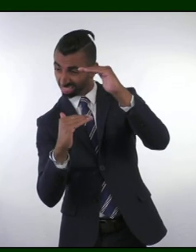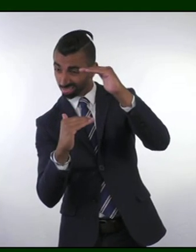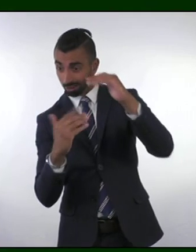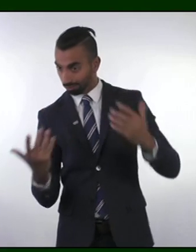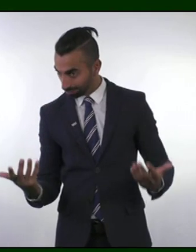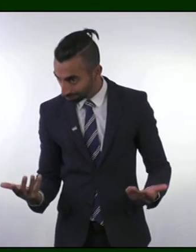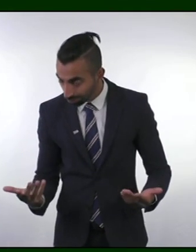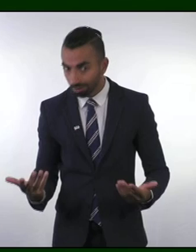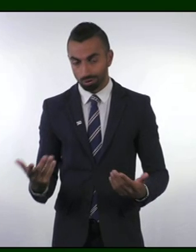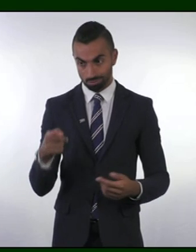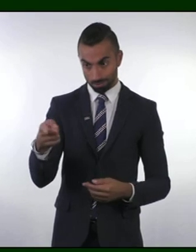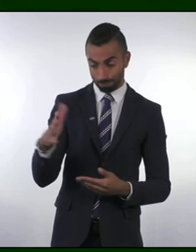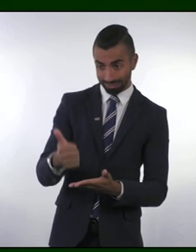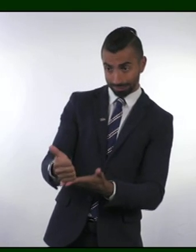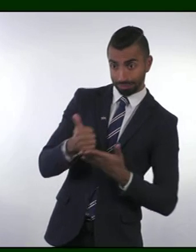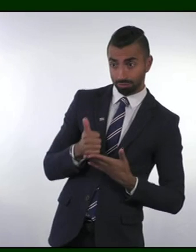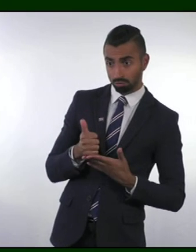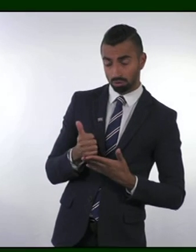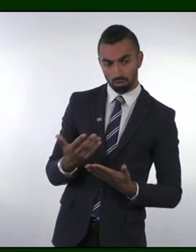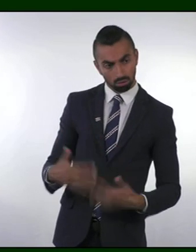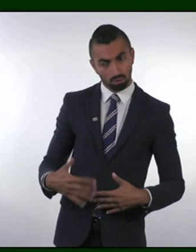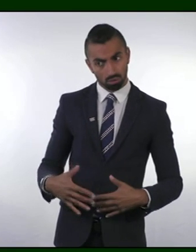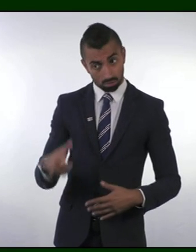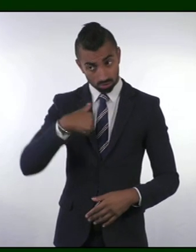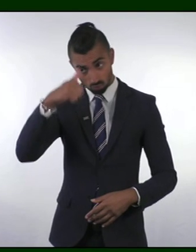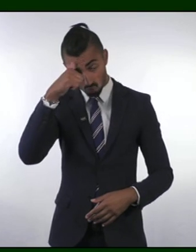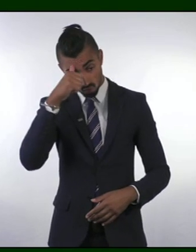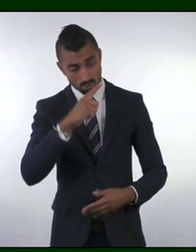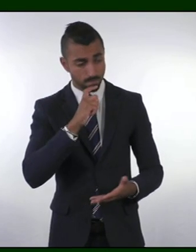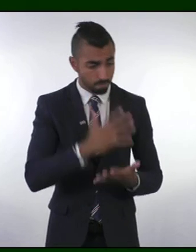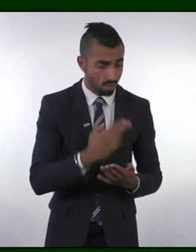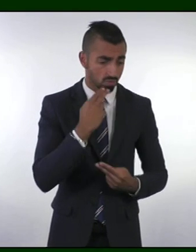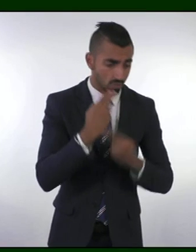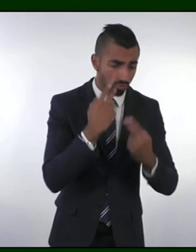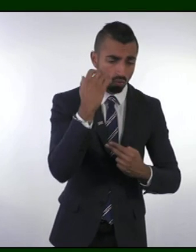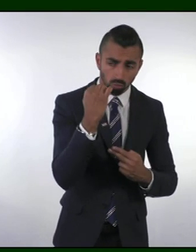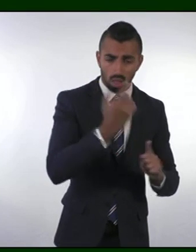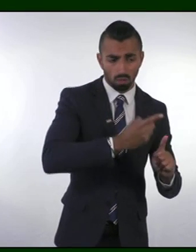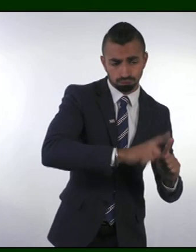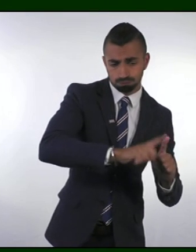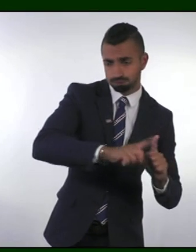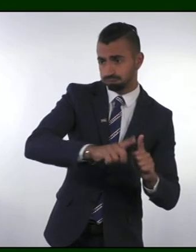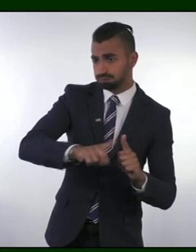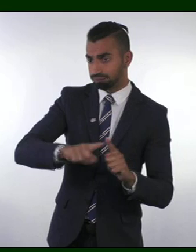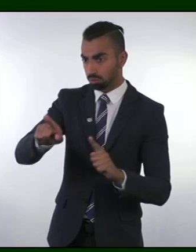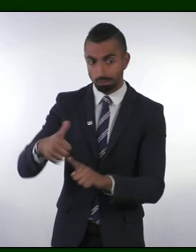I am sure that the hospitality industry will welcome the measures that he has announced today, although they are quite time-limited.